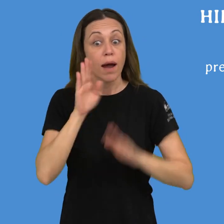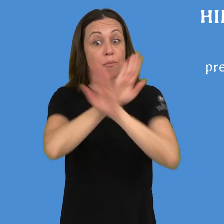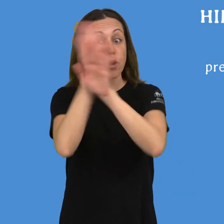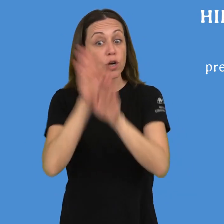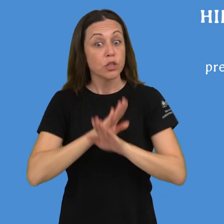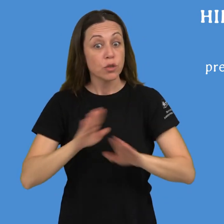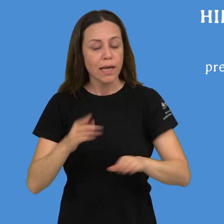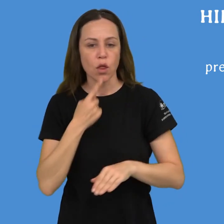resultado